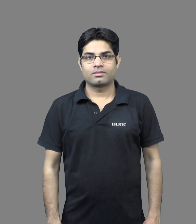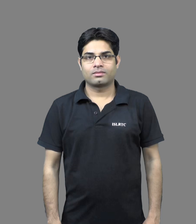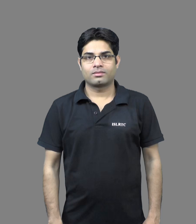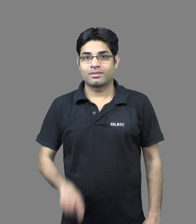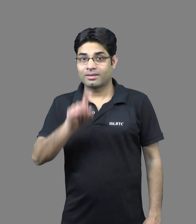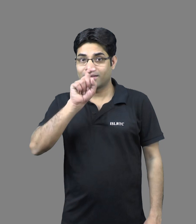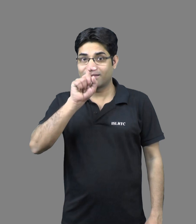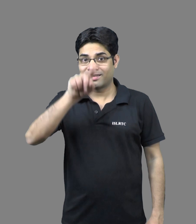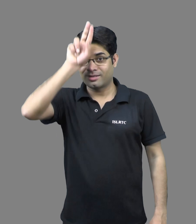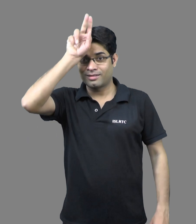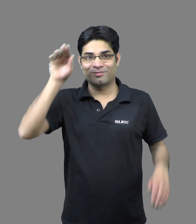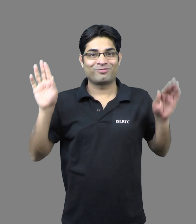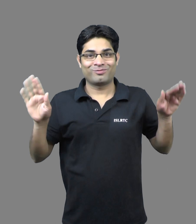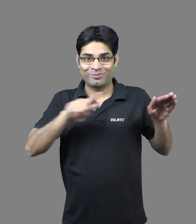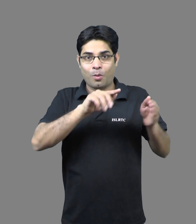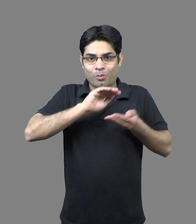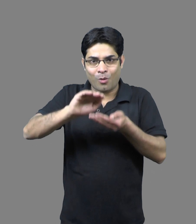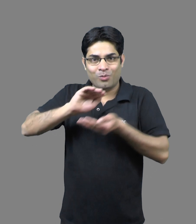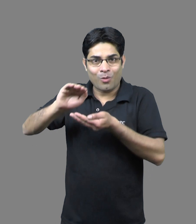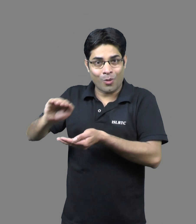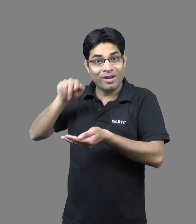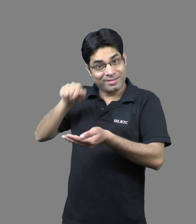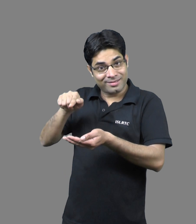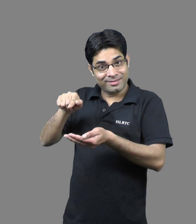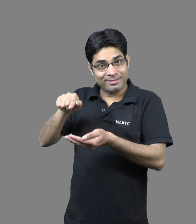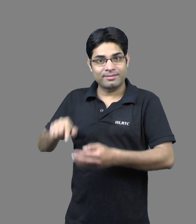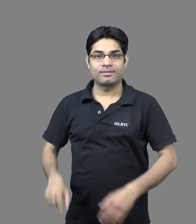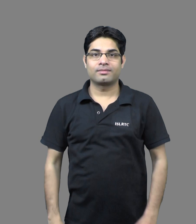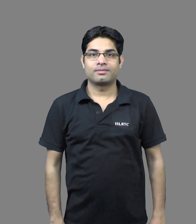Chick Chicken